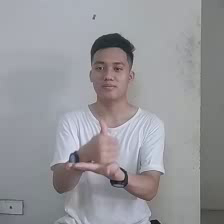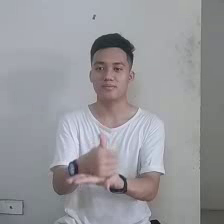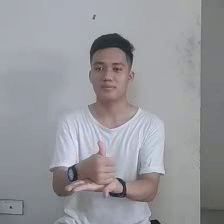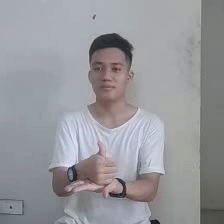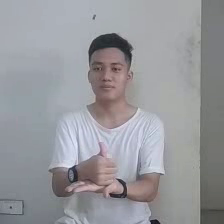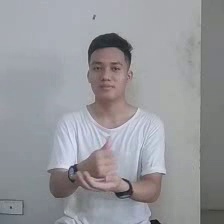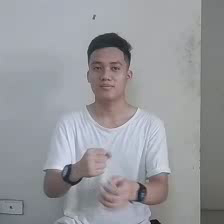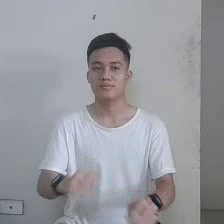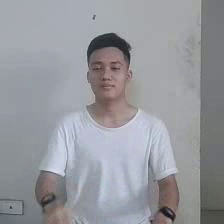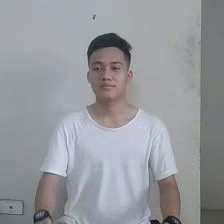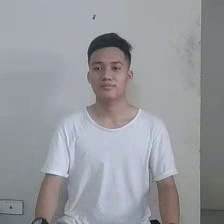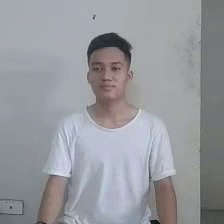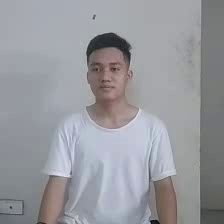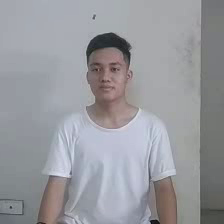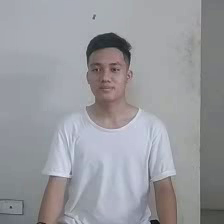Giúp